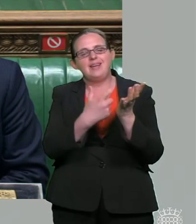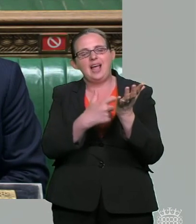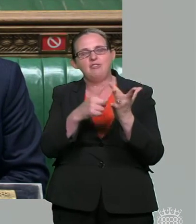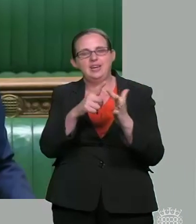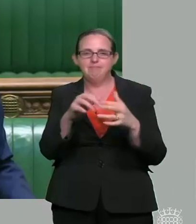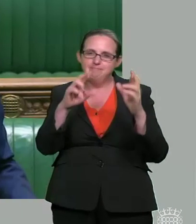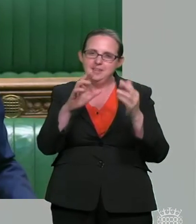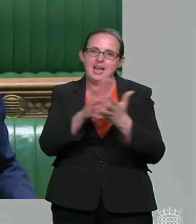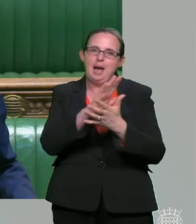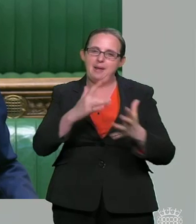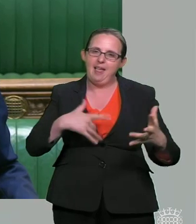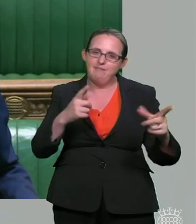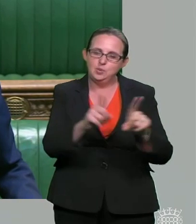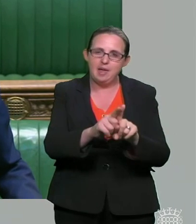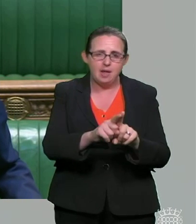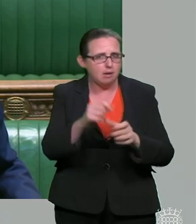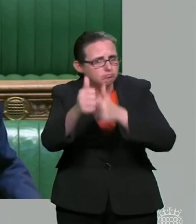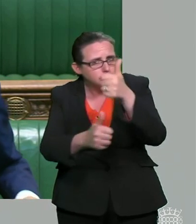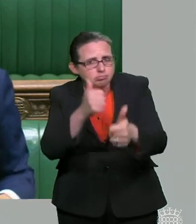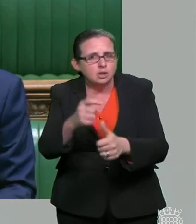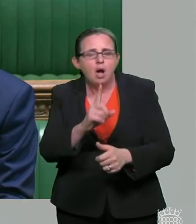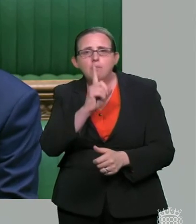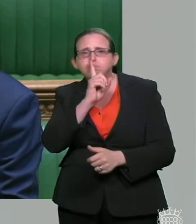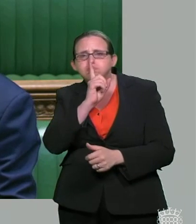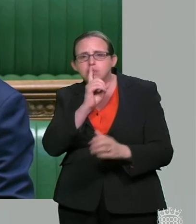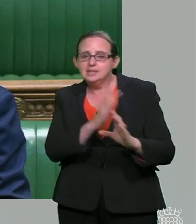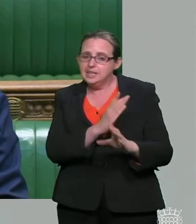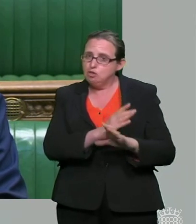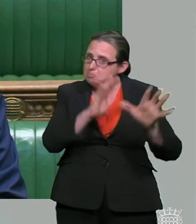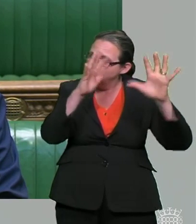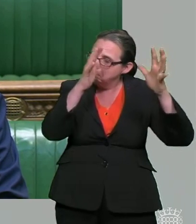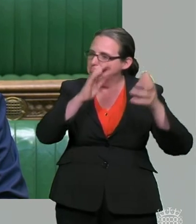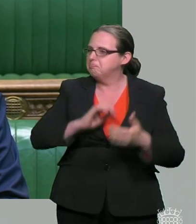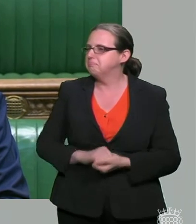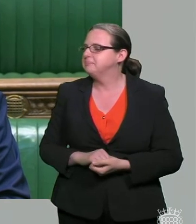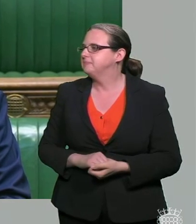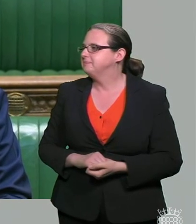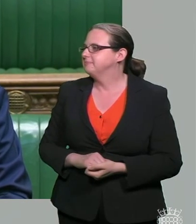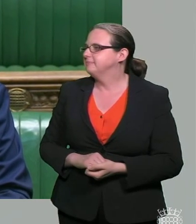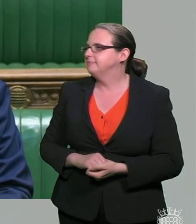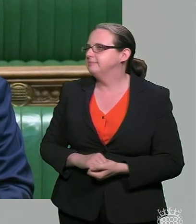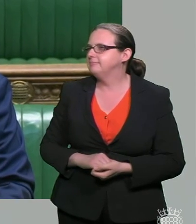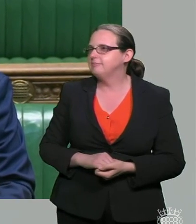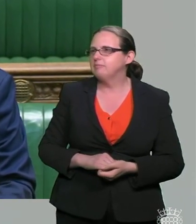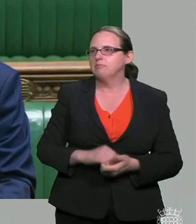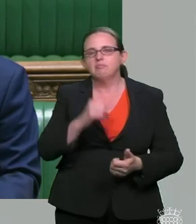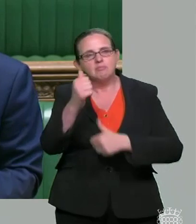I have to say that I admire the way they managed to keep it secret. I join the Prime Minister in his comments about Carers Week.